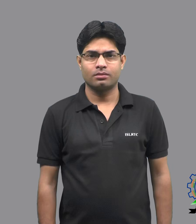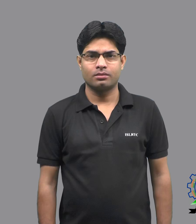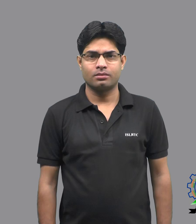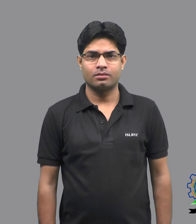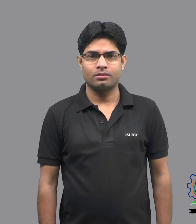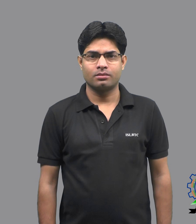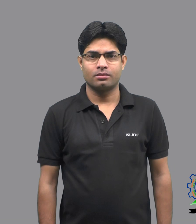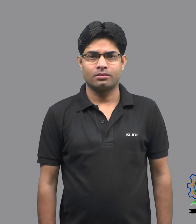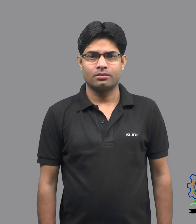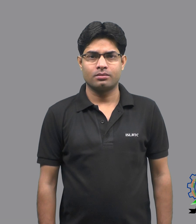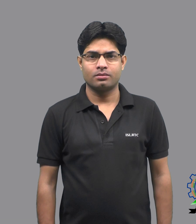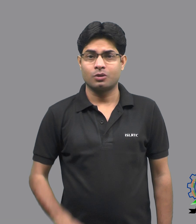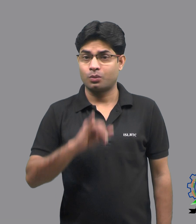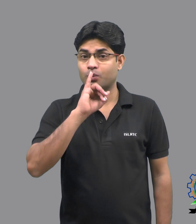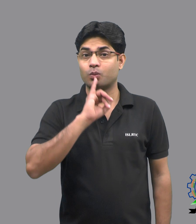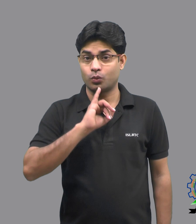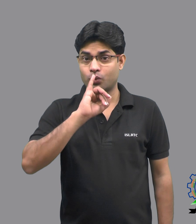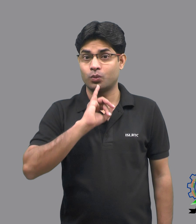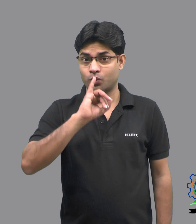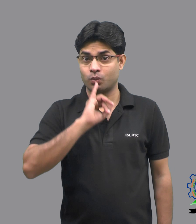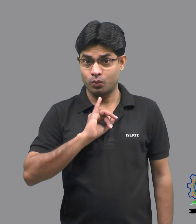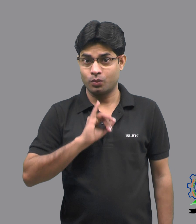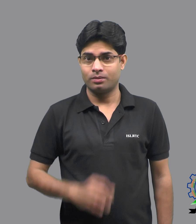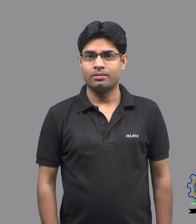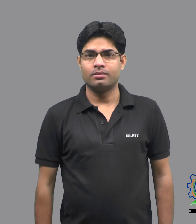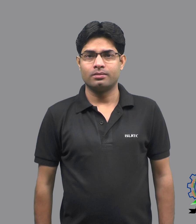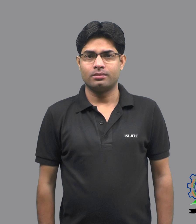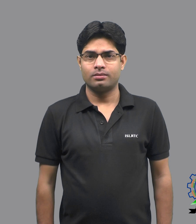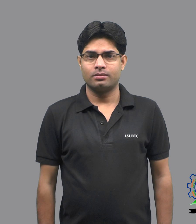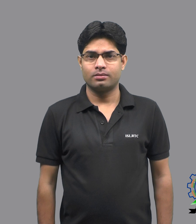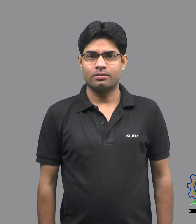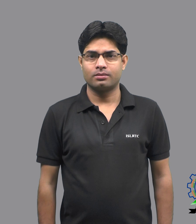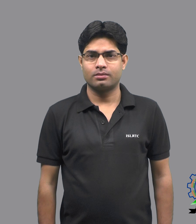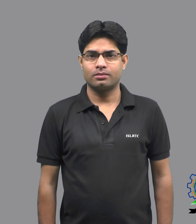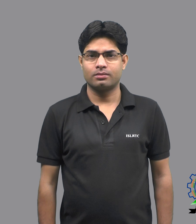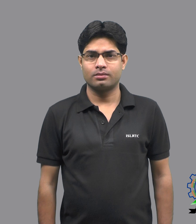Pink